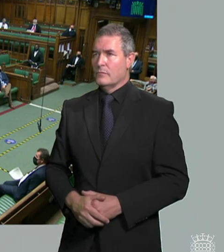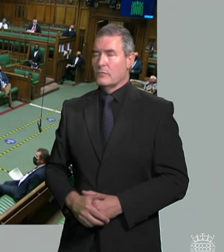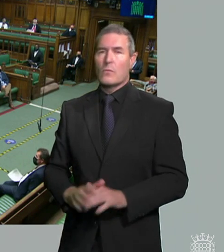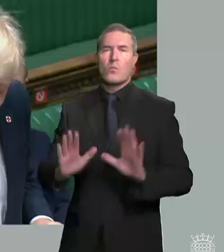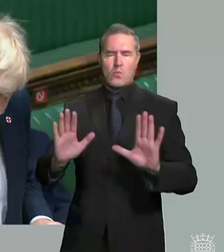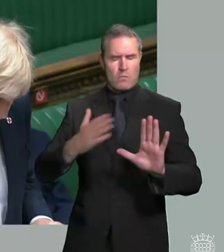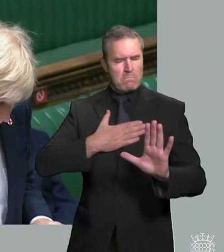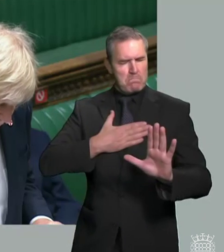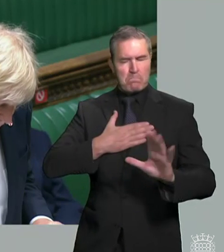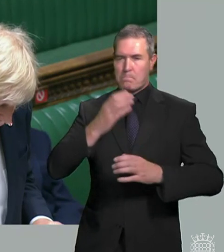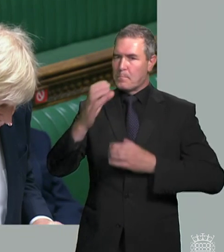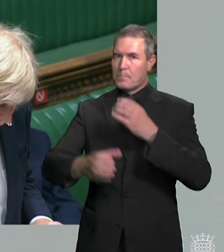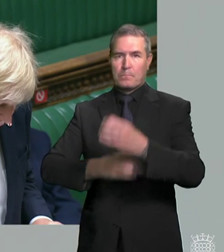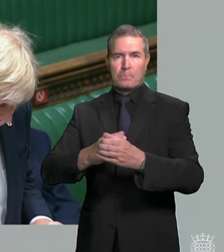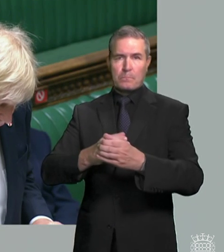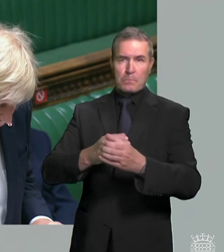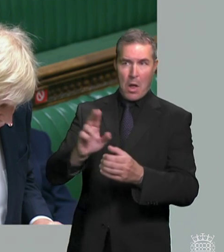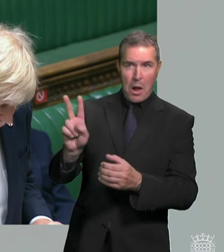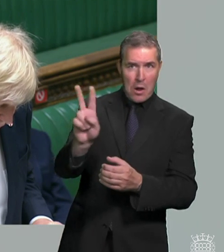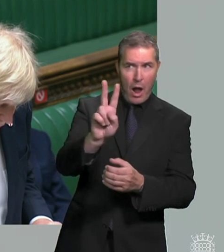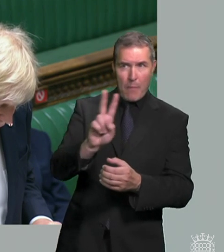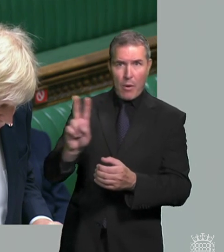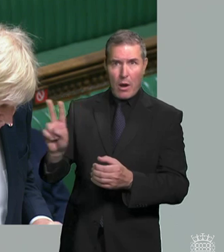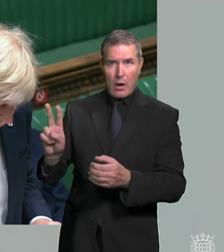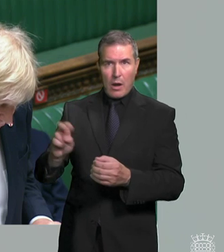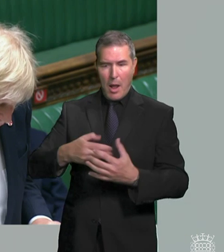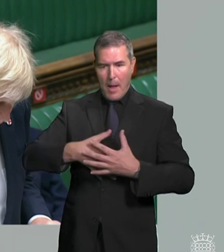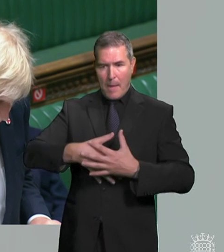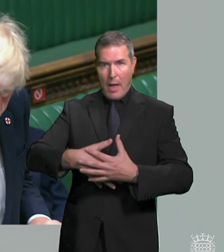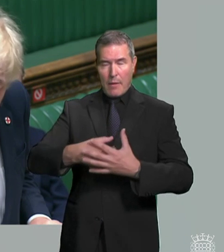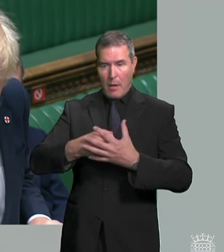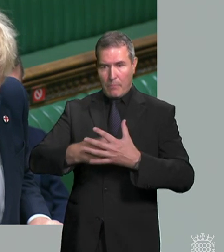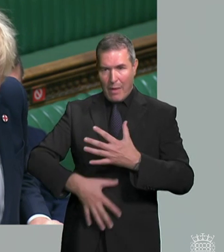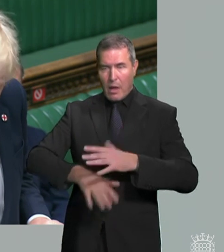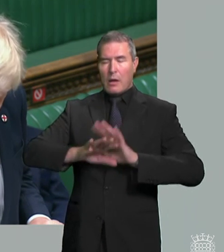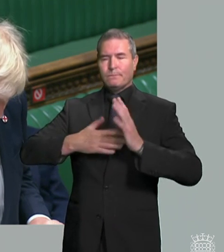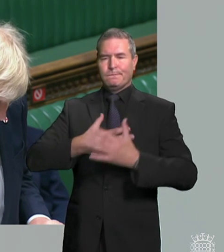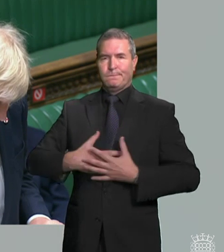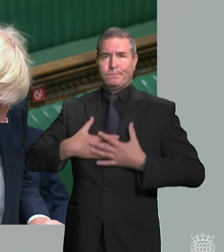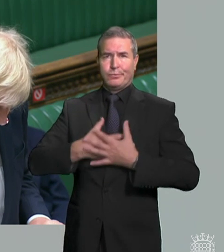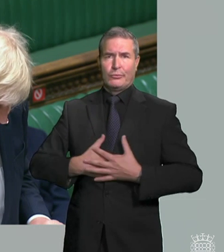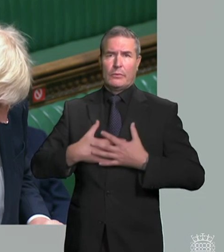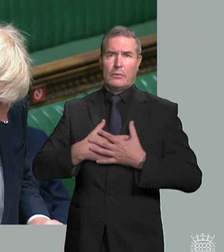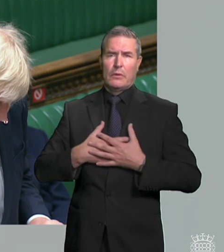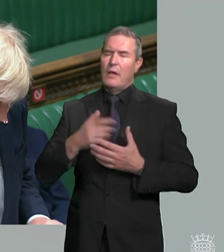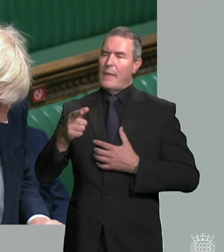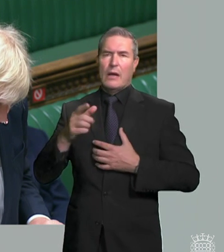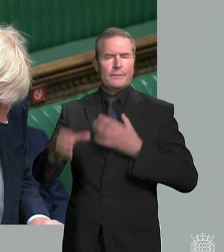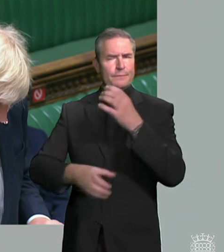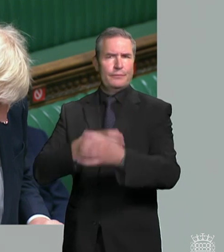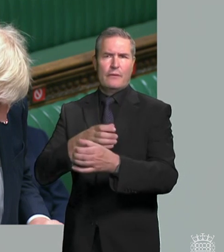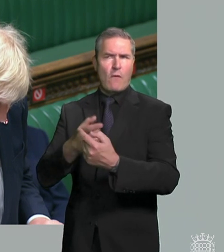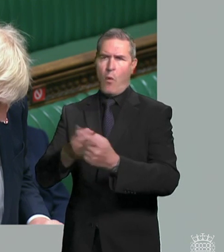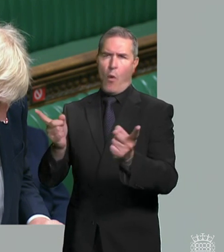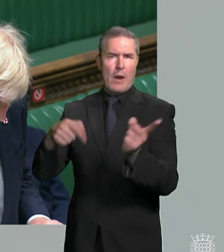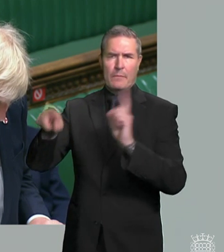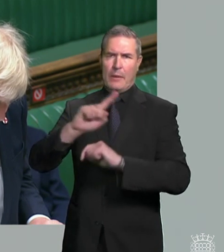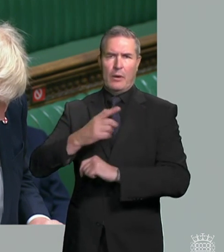I sympathise deeply with anybody who has suffered the loss of a baby by miscarriage, of course.